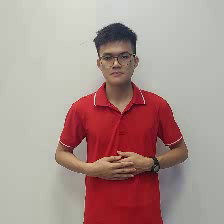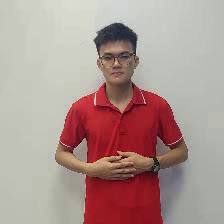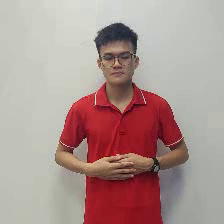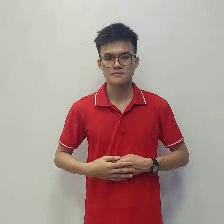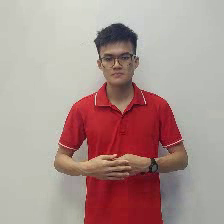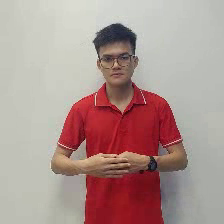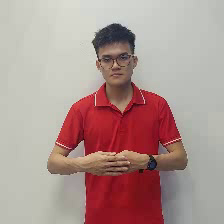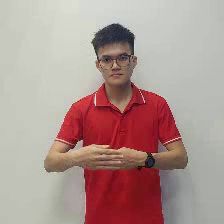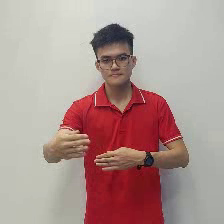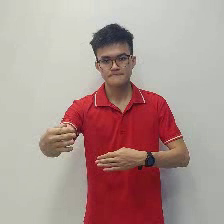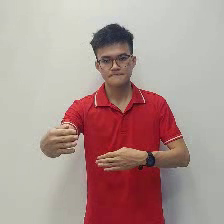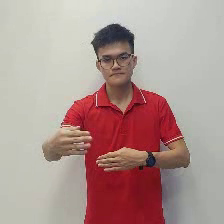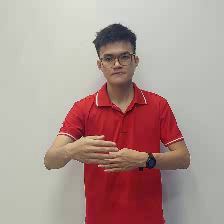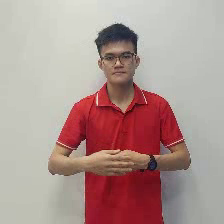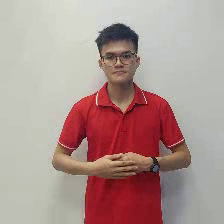Xa